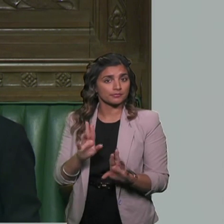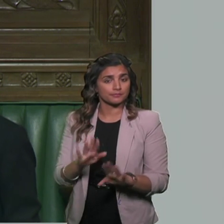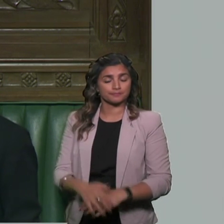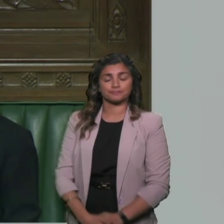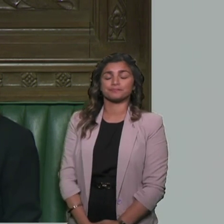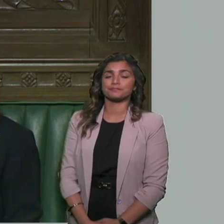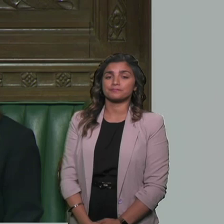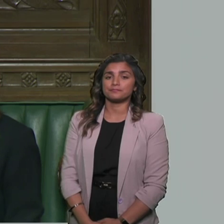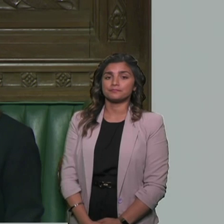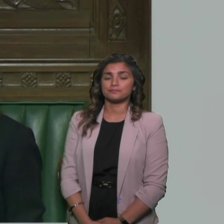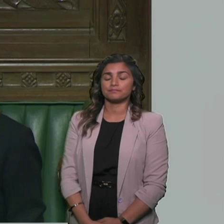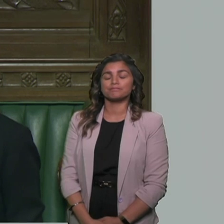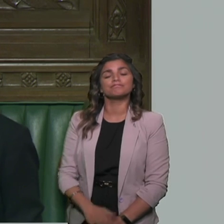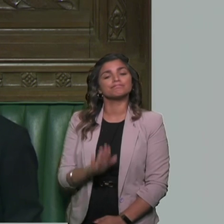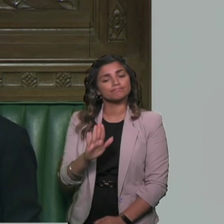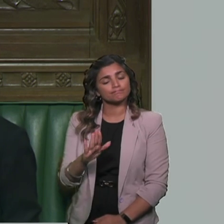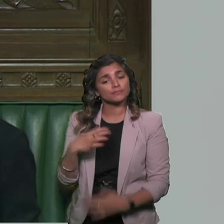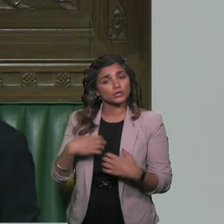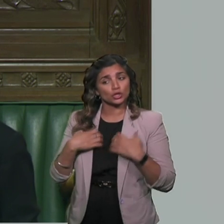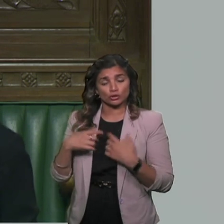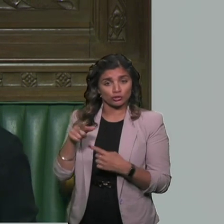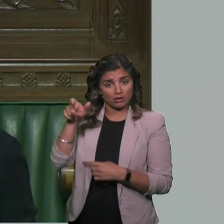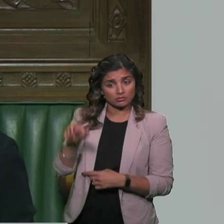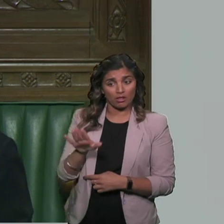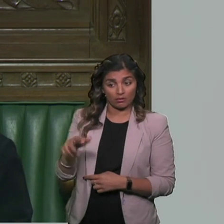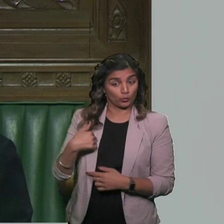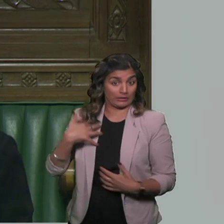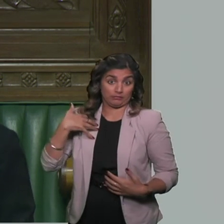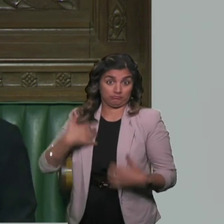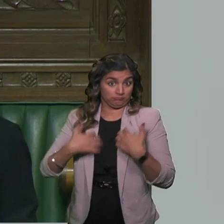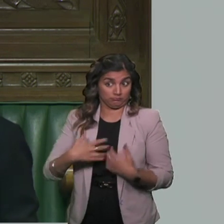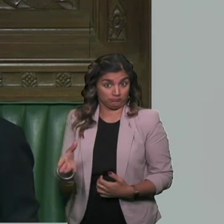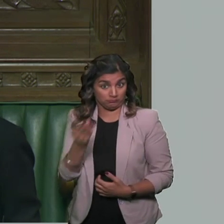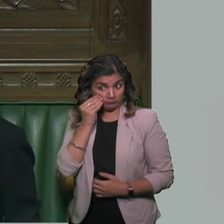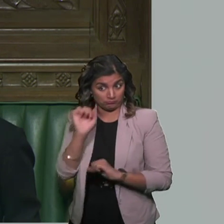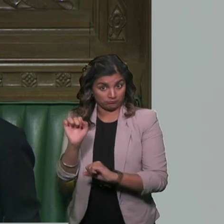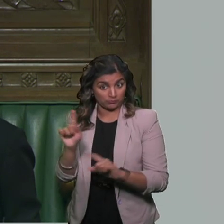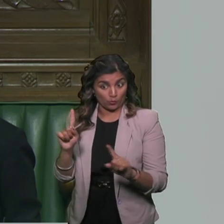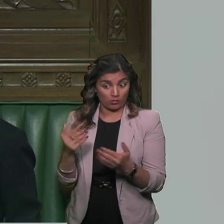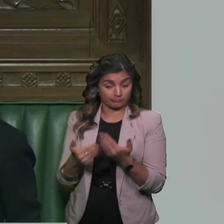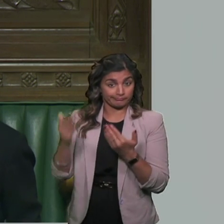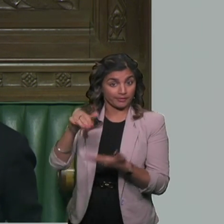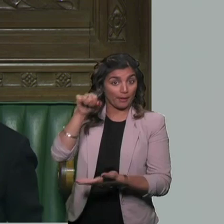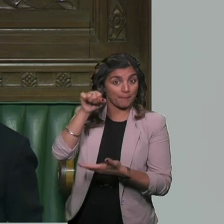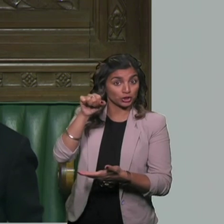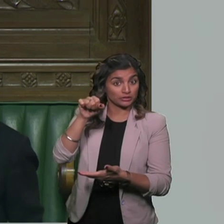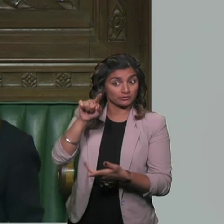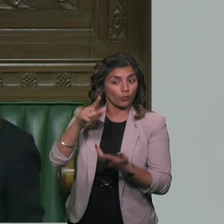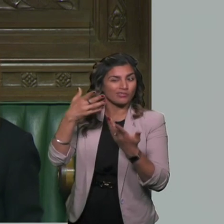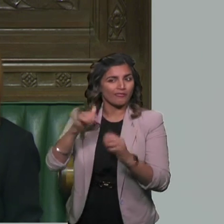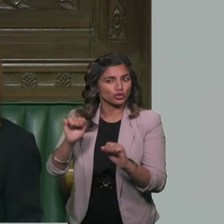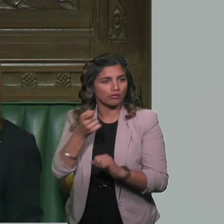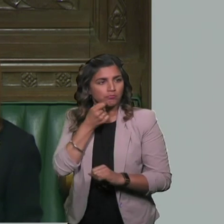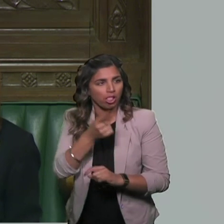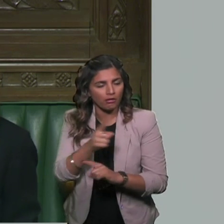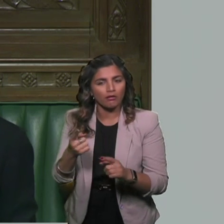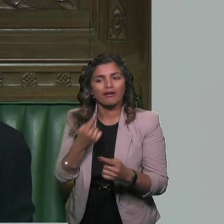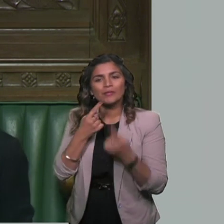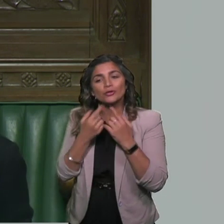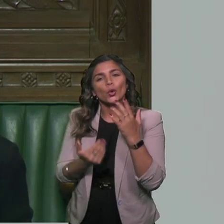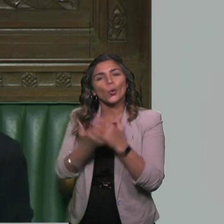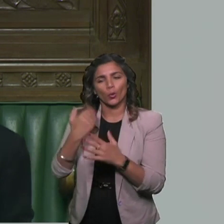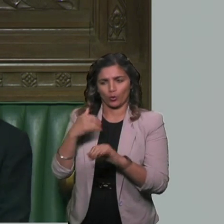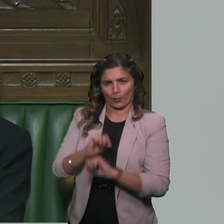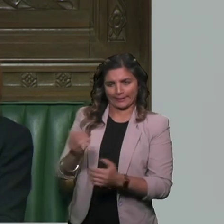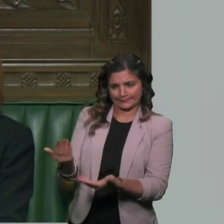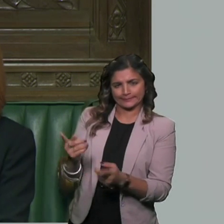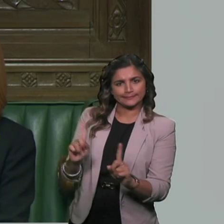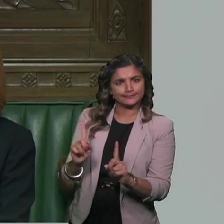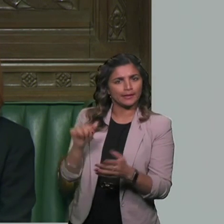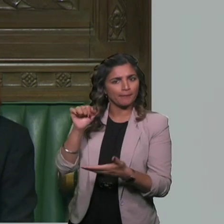Chancellor, we are all very much looking forward to hearing the remainder of your announcement, which you are about to make to us.